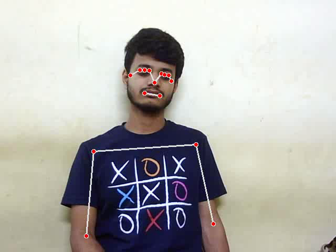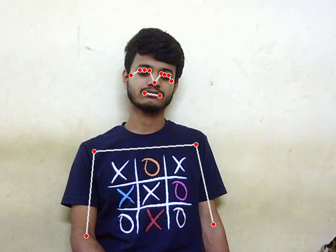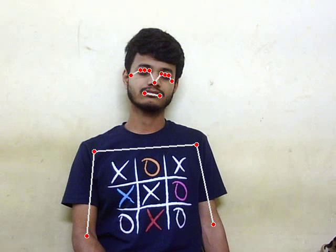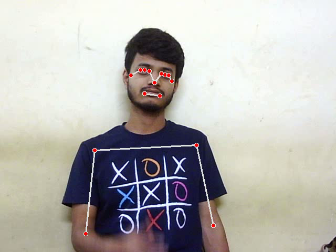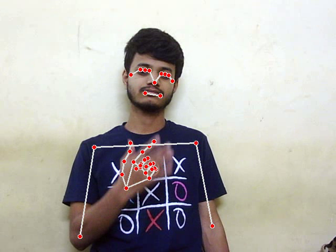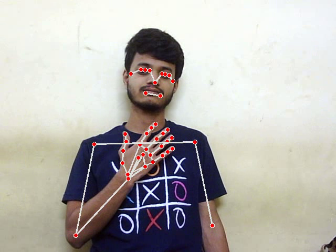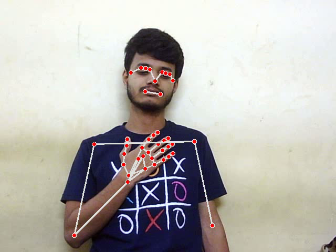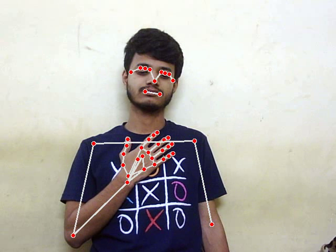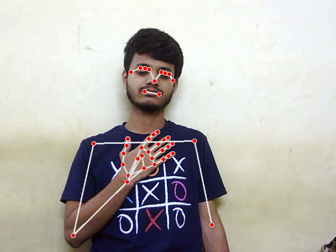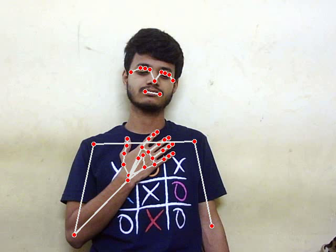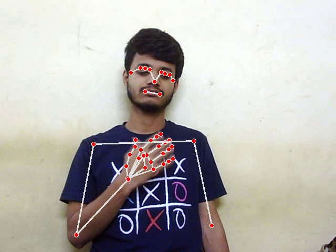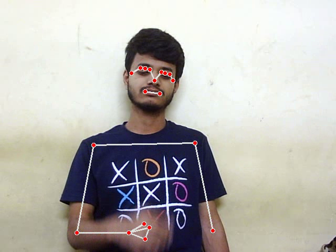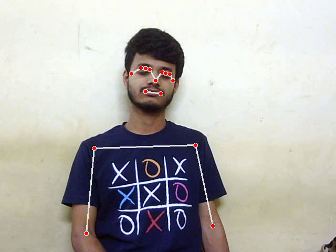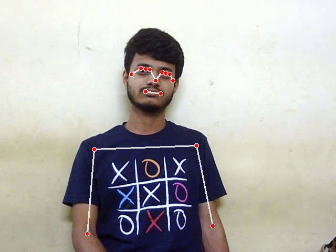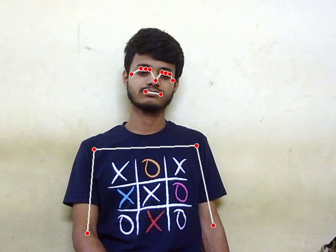my